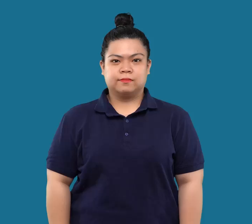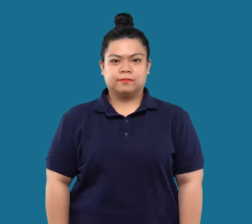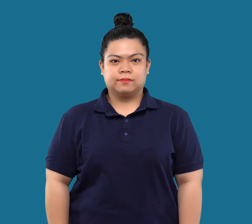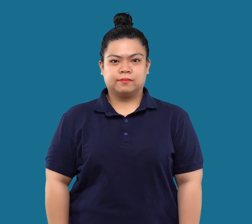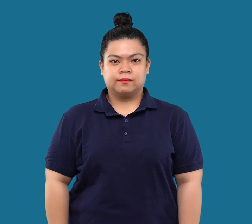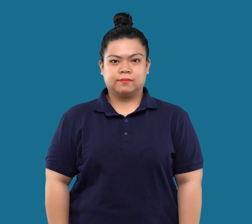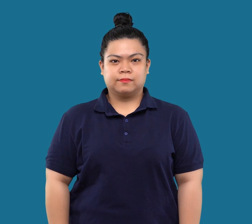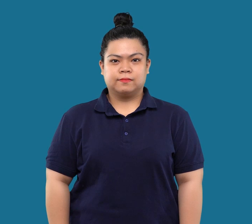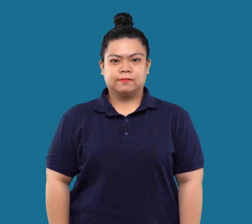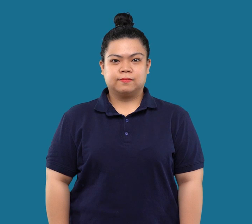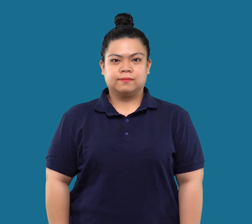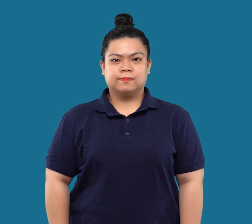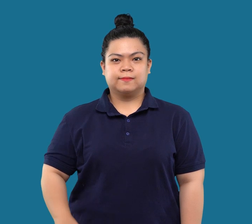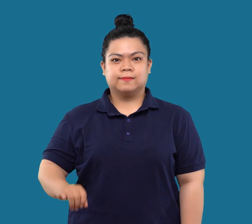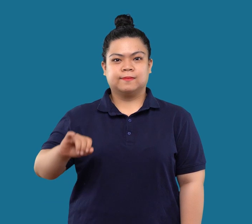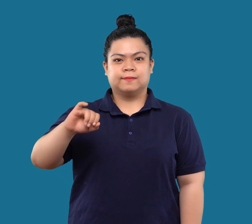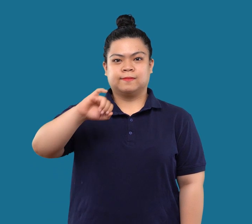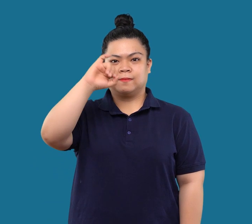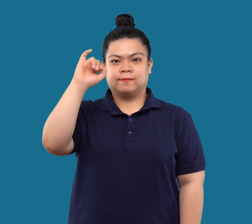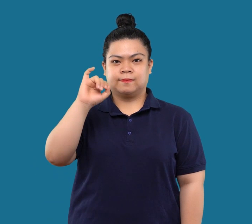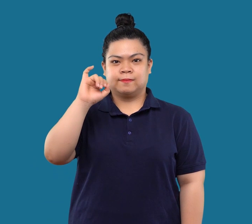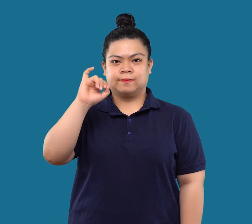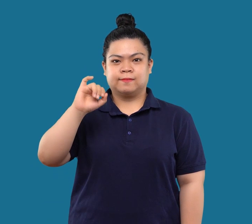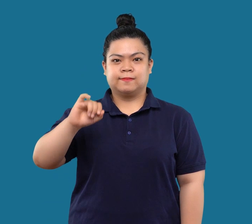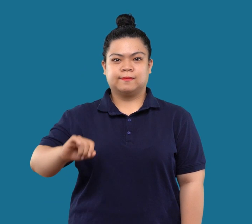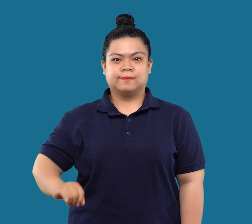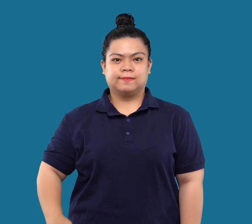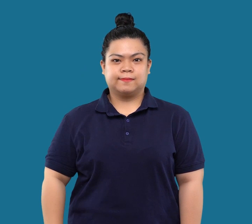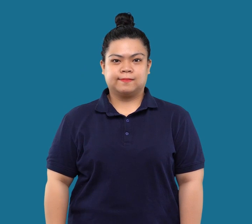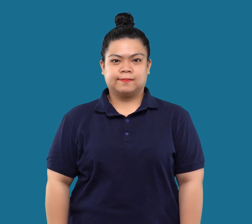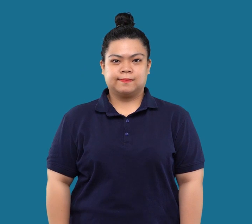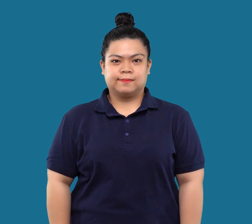dấu hỏi